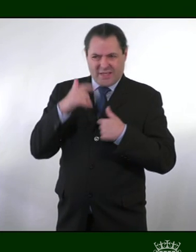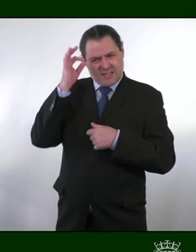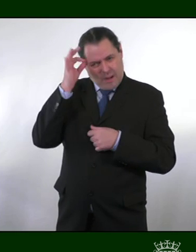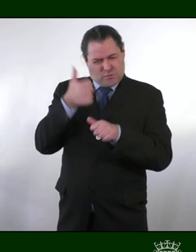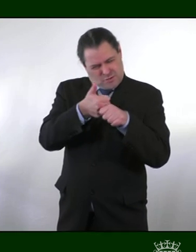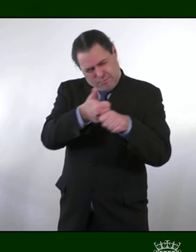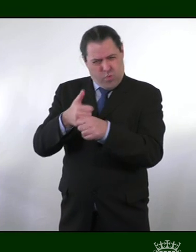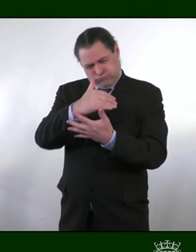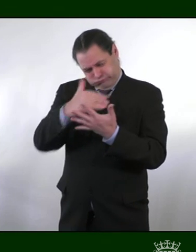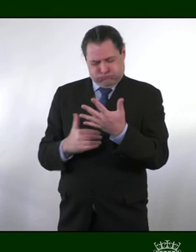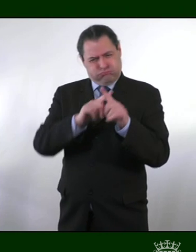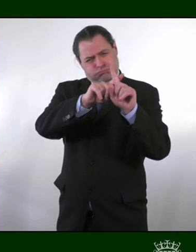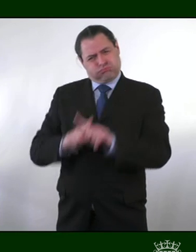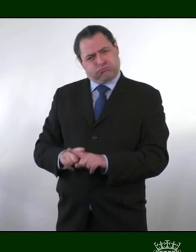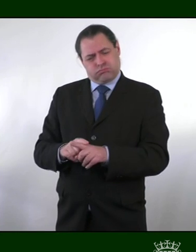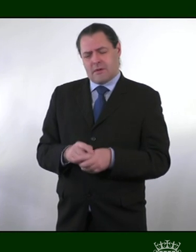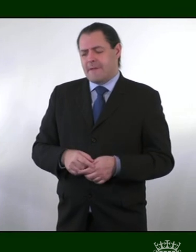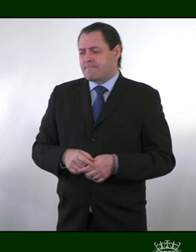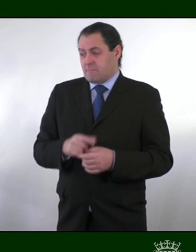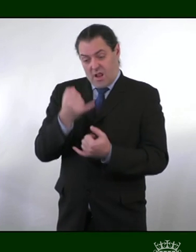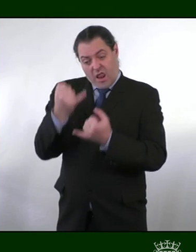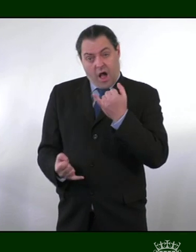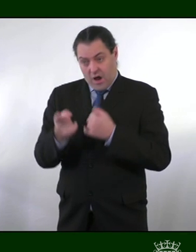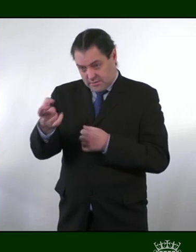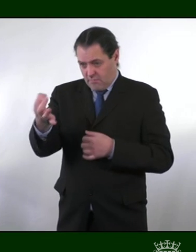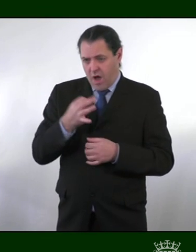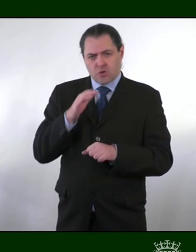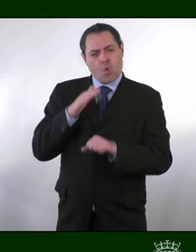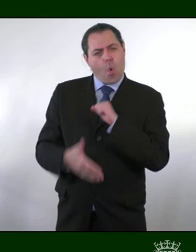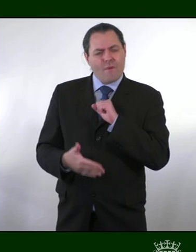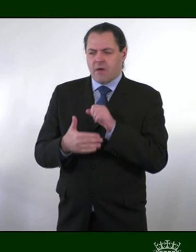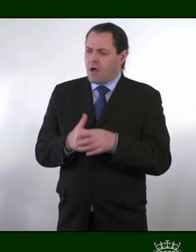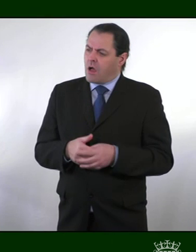Finally, the hon. Lady asked about green issues.